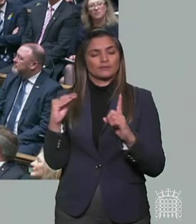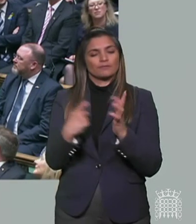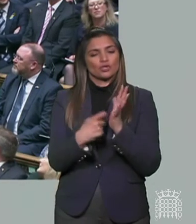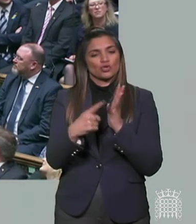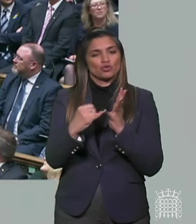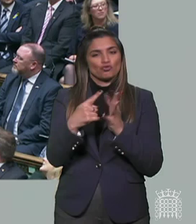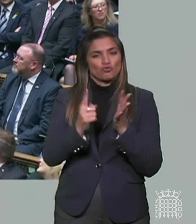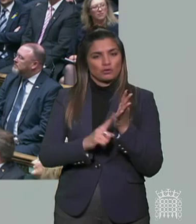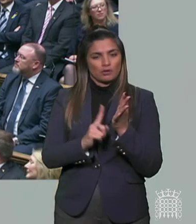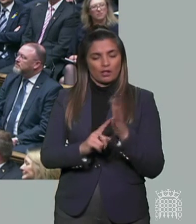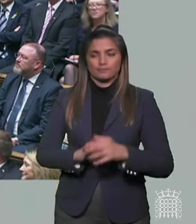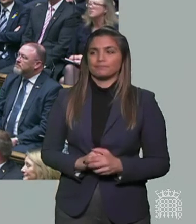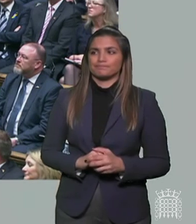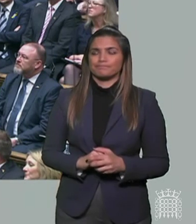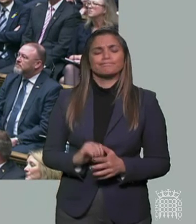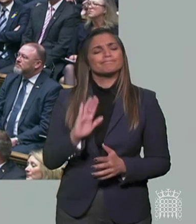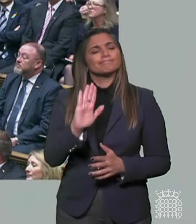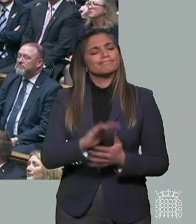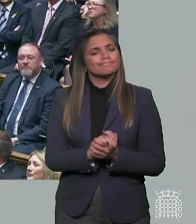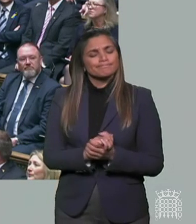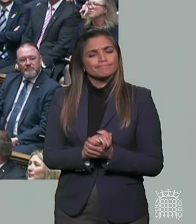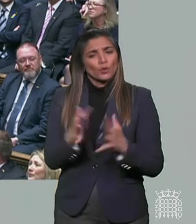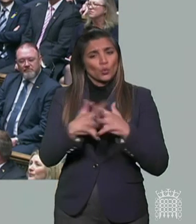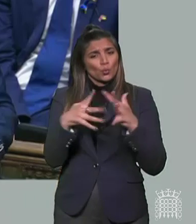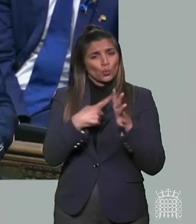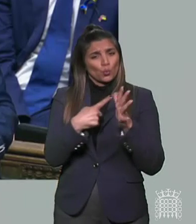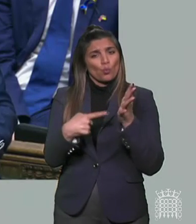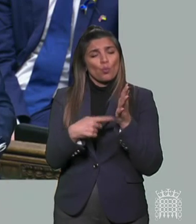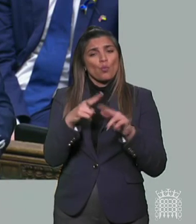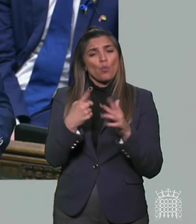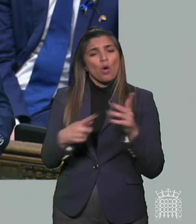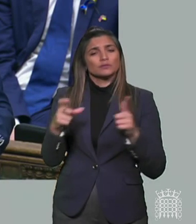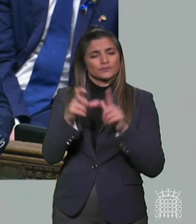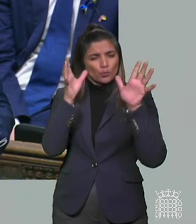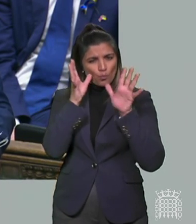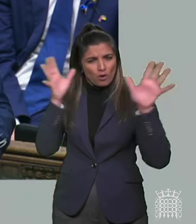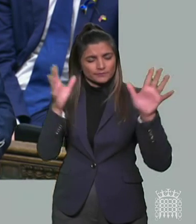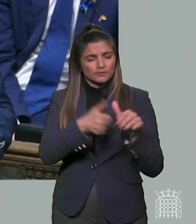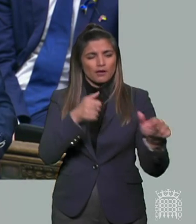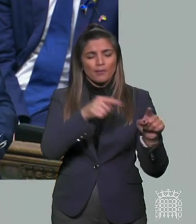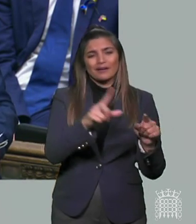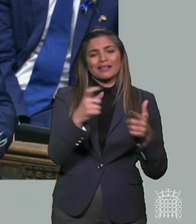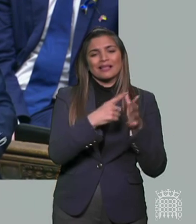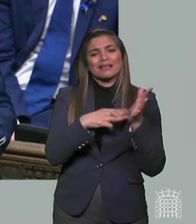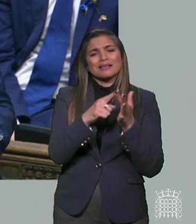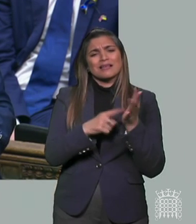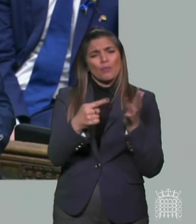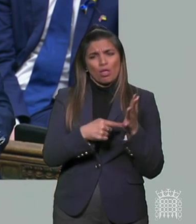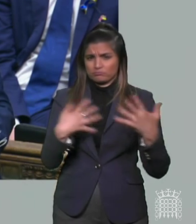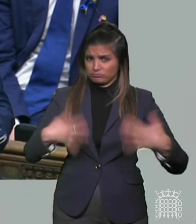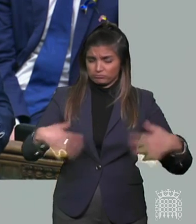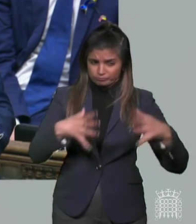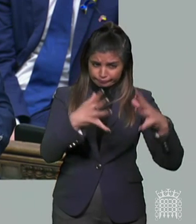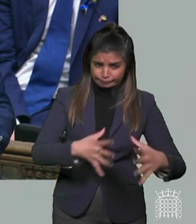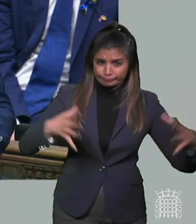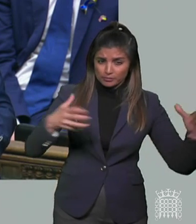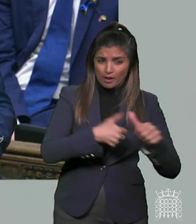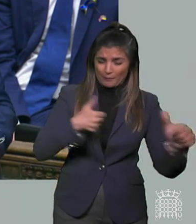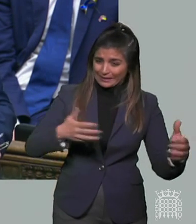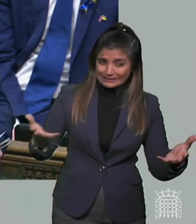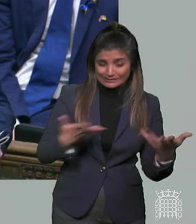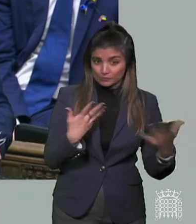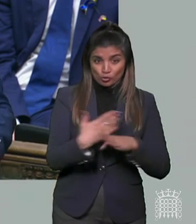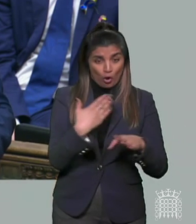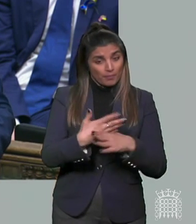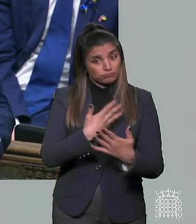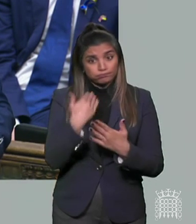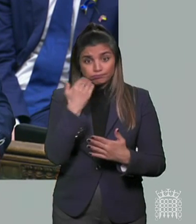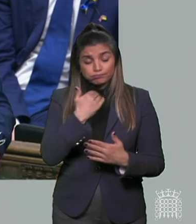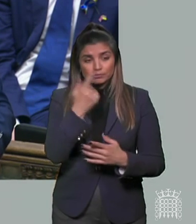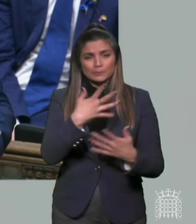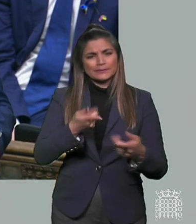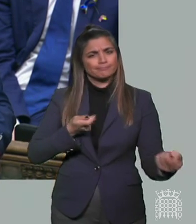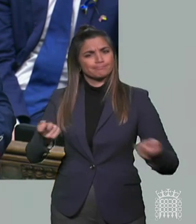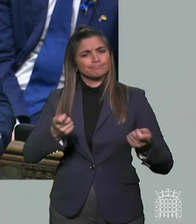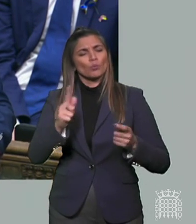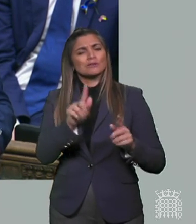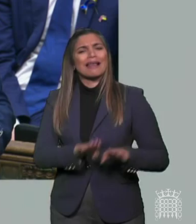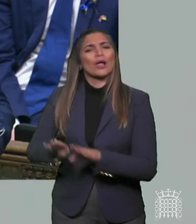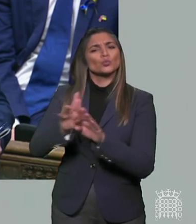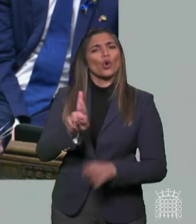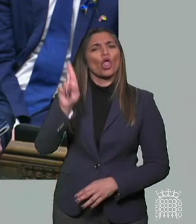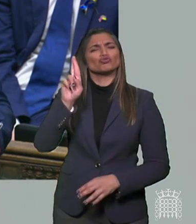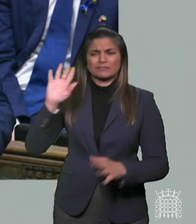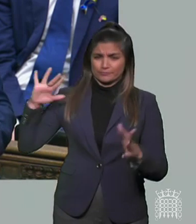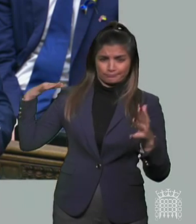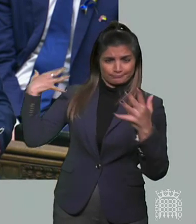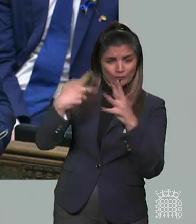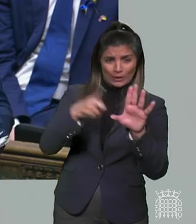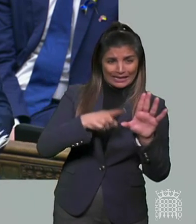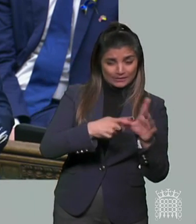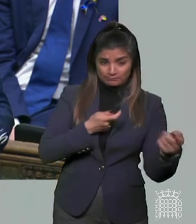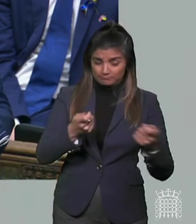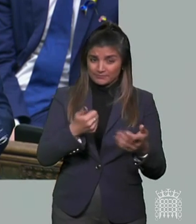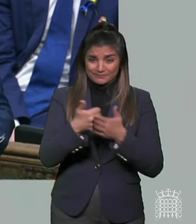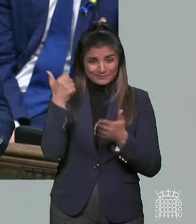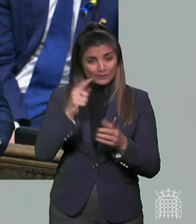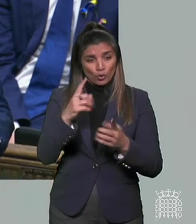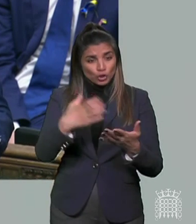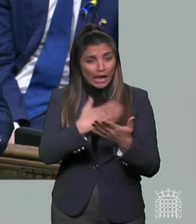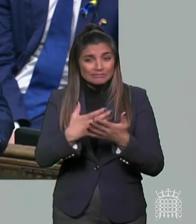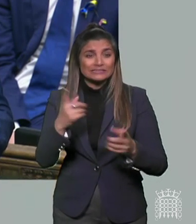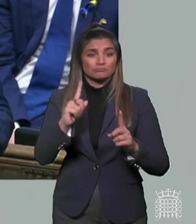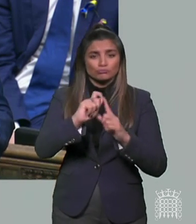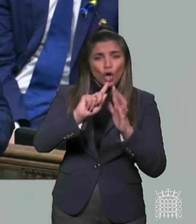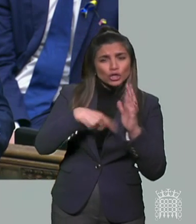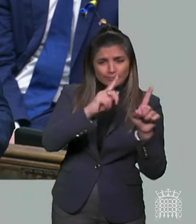Camelot is one of the largest employers in Watford and for Watford, and its employees have worked tirelessly to run the national lottery successfully for decades, playing an important role in communities across the UK with many local projects and good causes, including in my constituency.